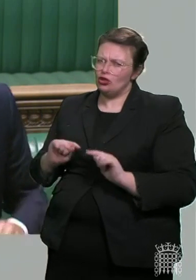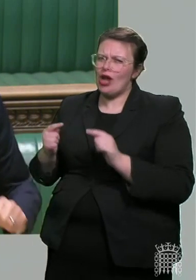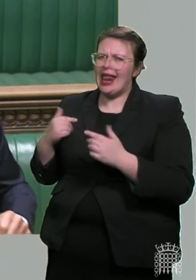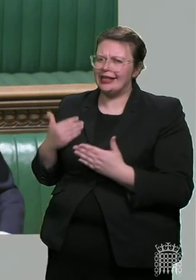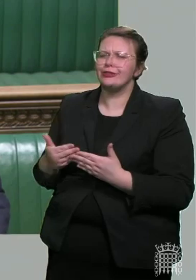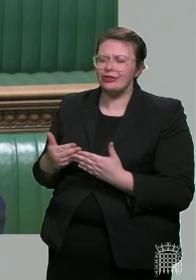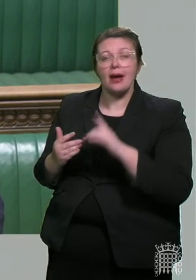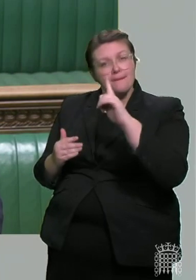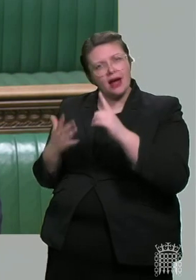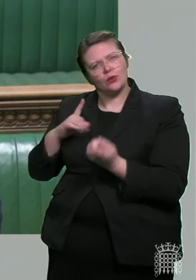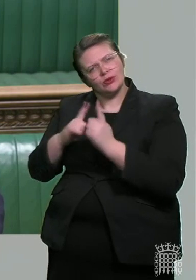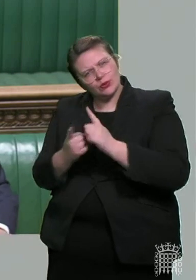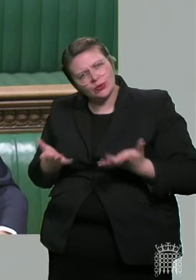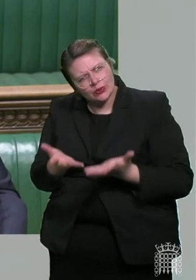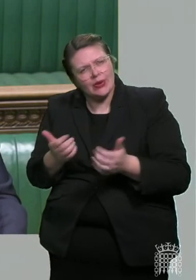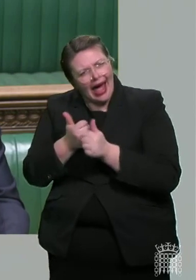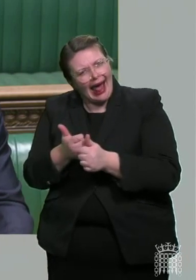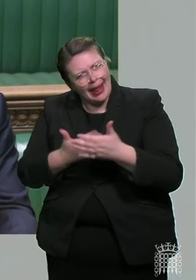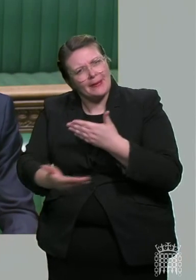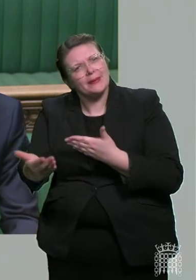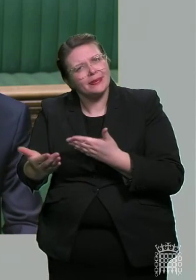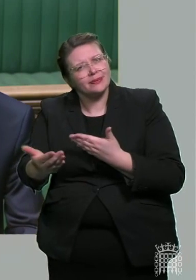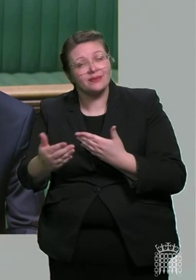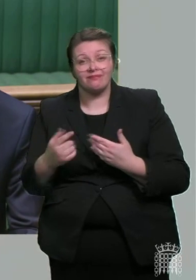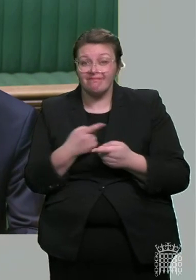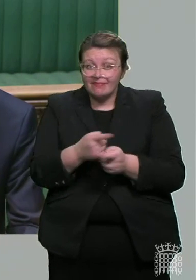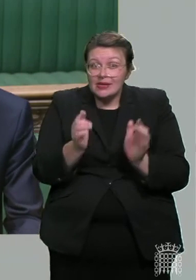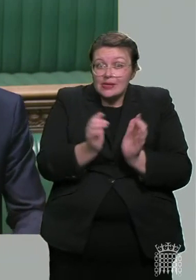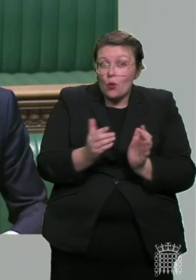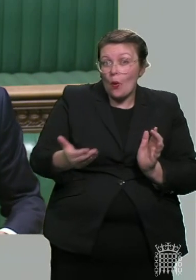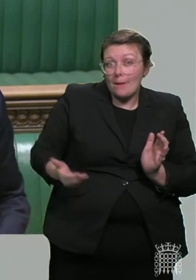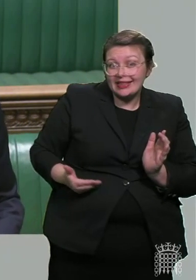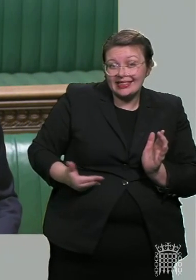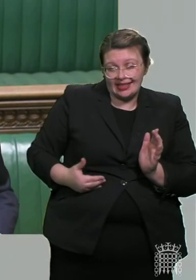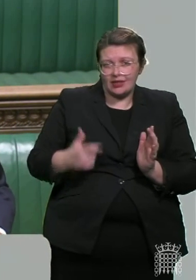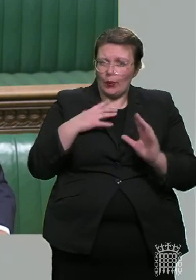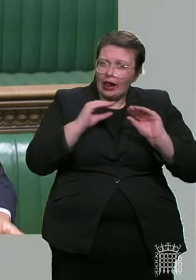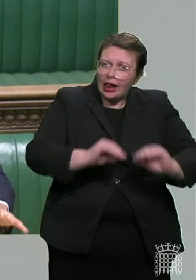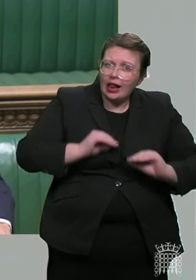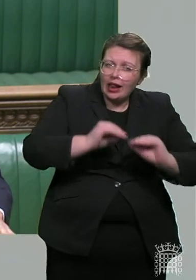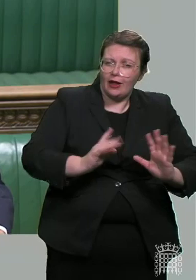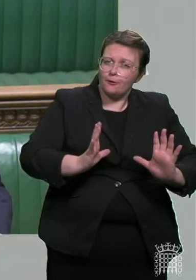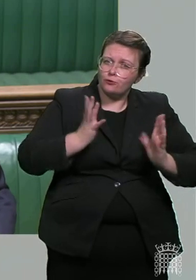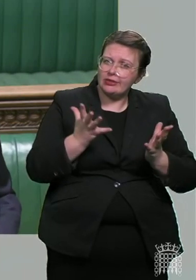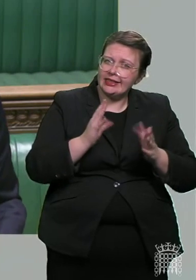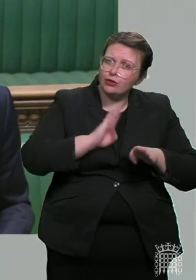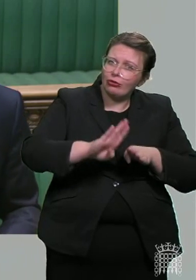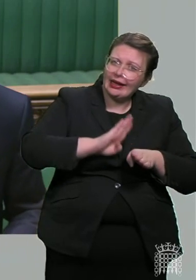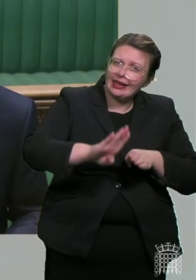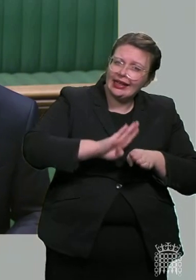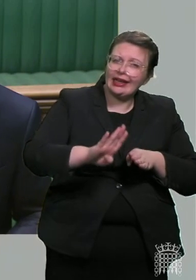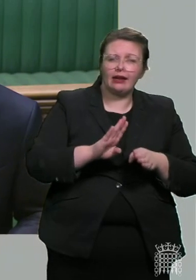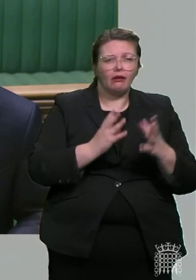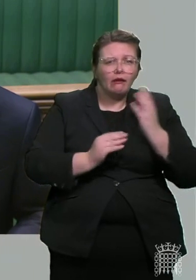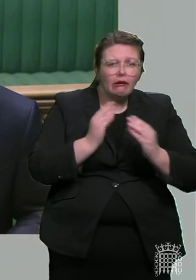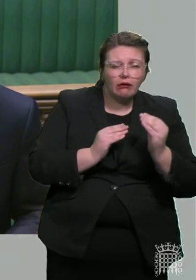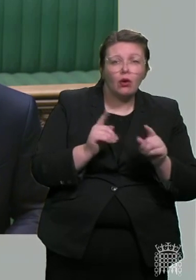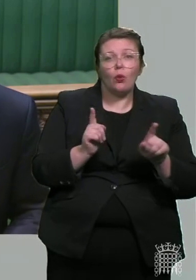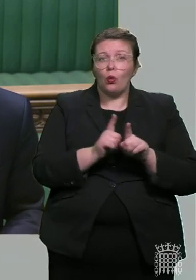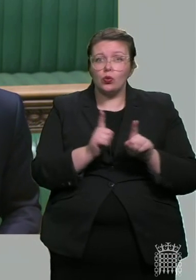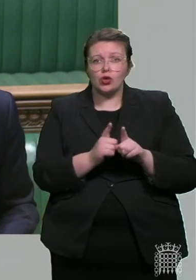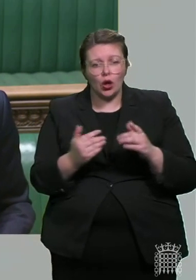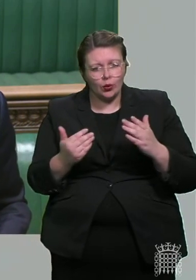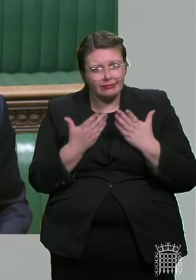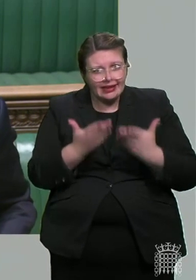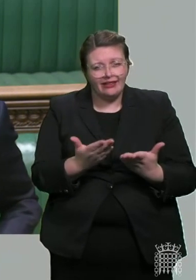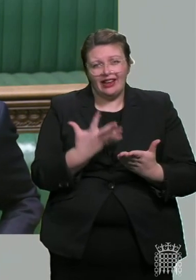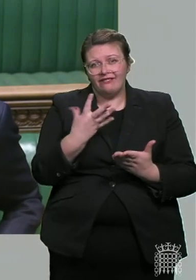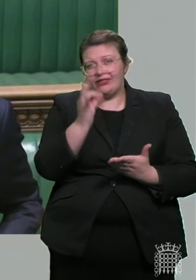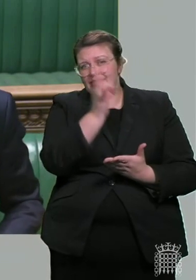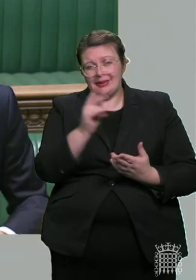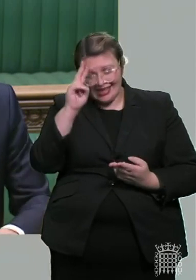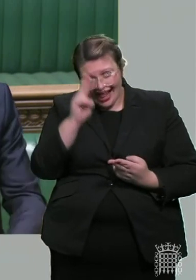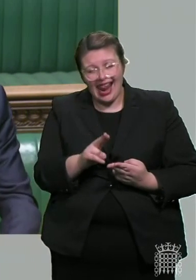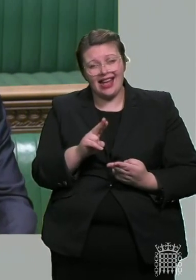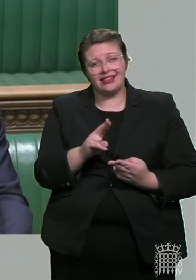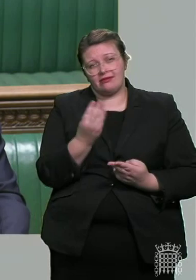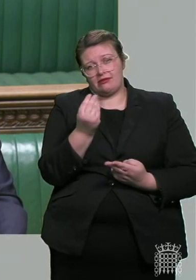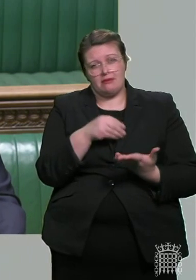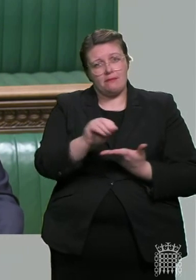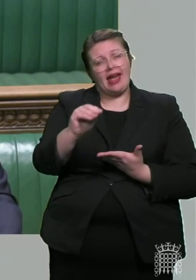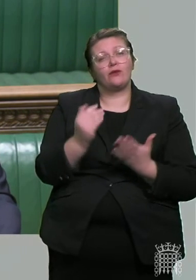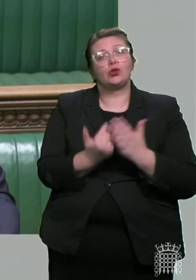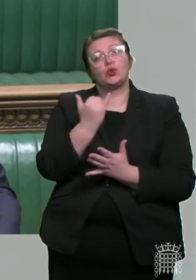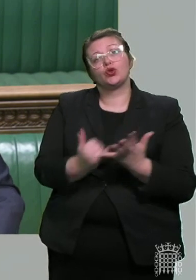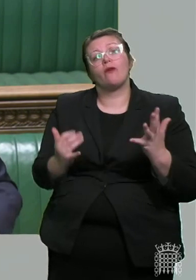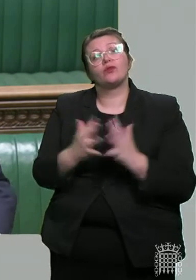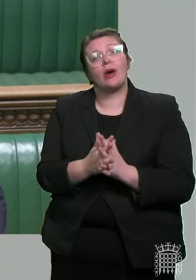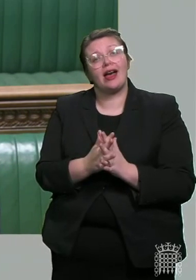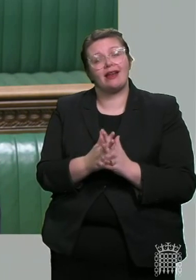We are going to help small businesses develop digital skills by giving them free expert training and a 50% discount on new productivity-enhancing software worth up to £5,000 each.